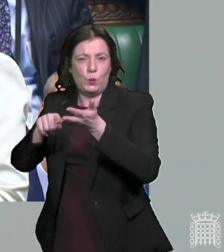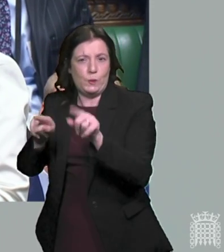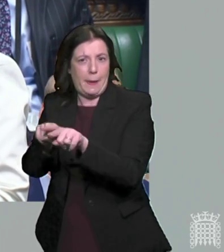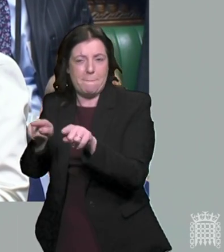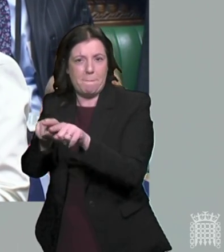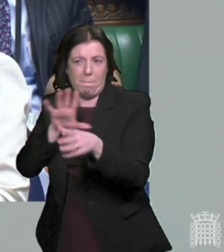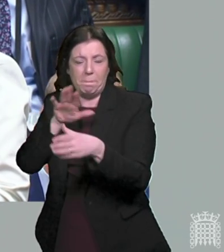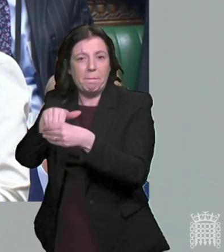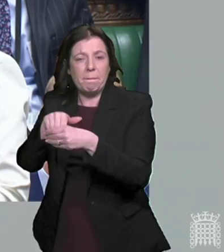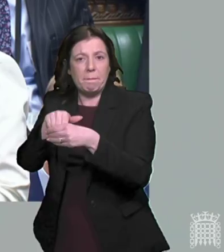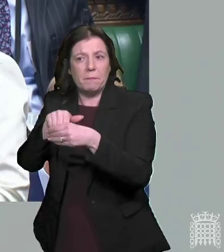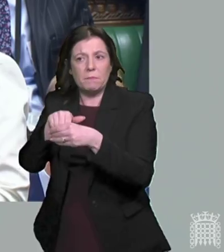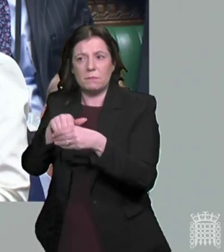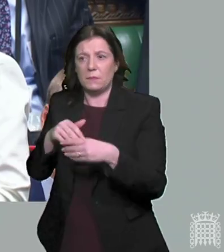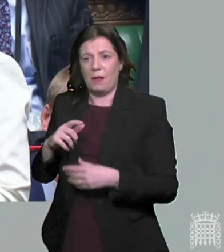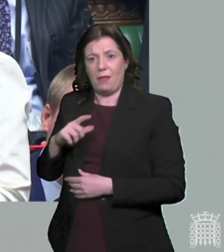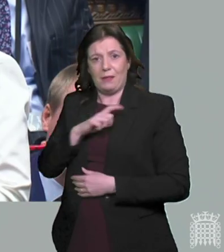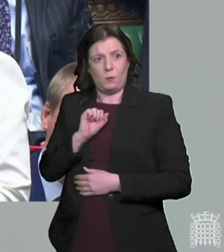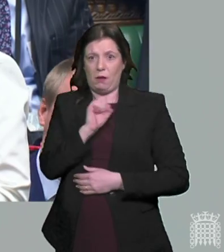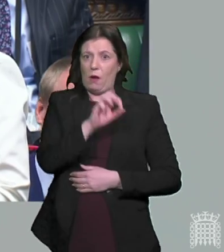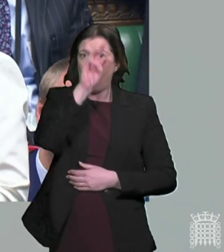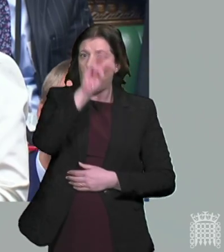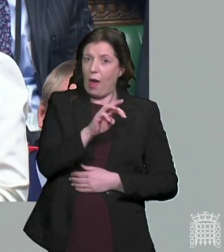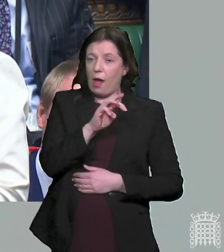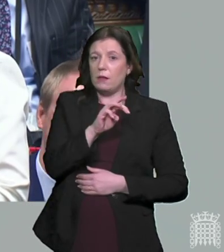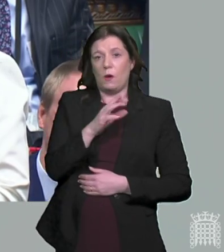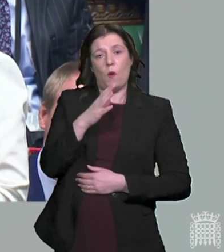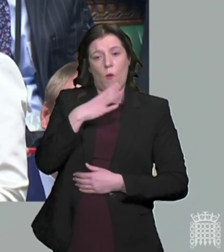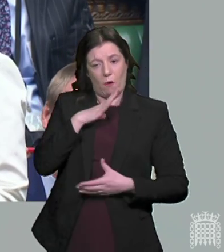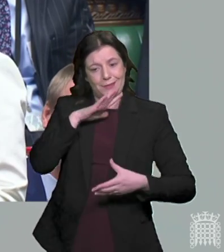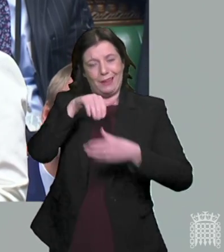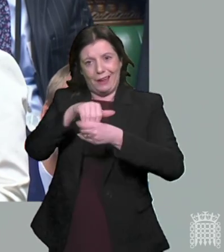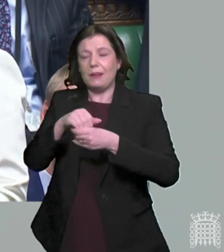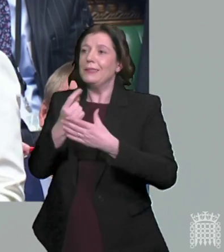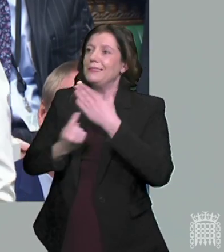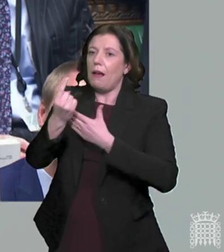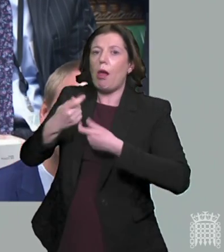That is an excellent argument for Plaid Cymru’s policy to rejoin the single market.